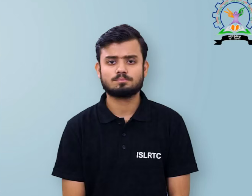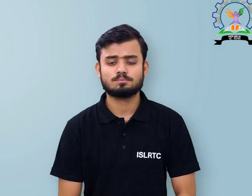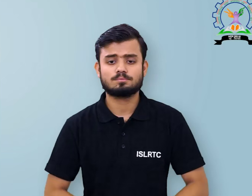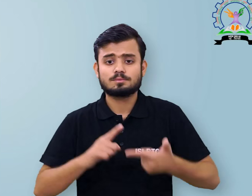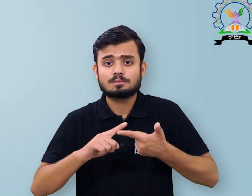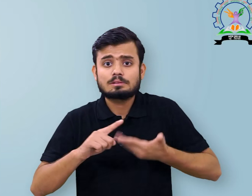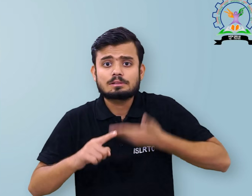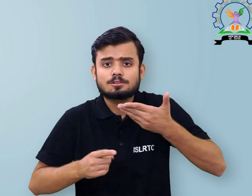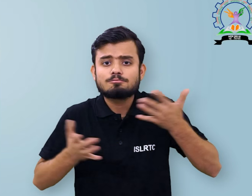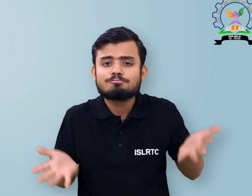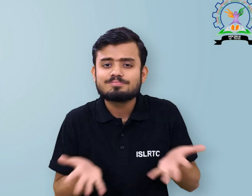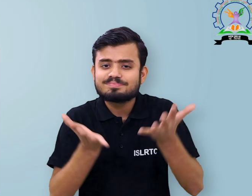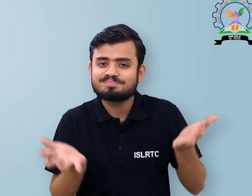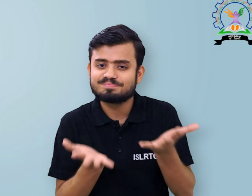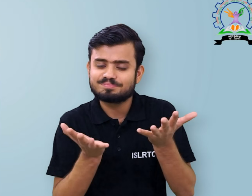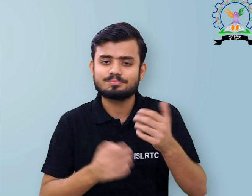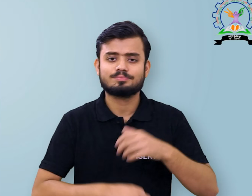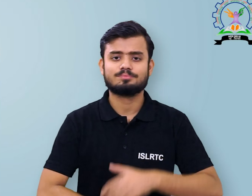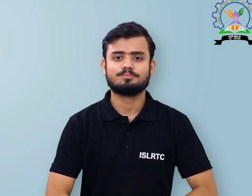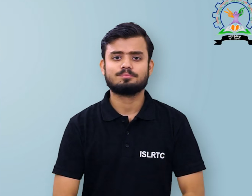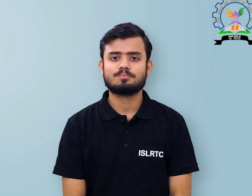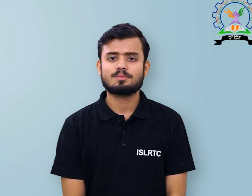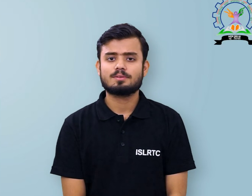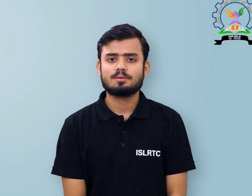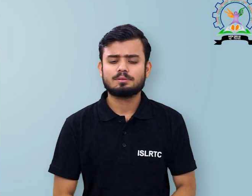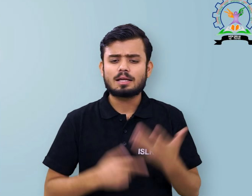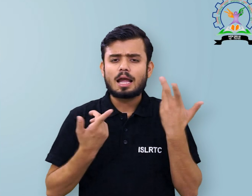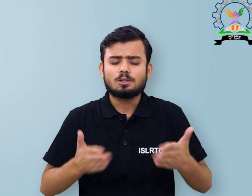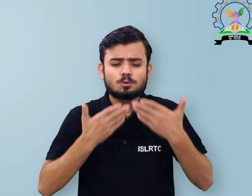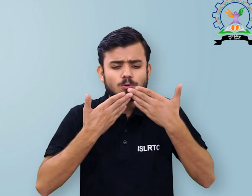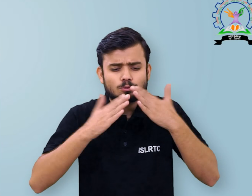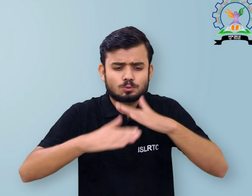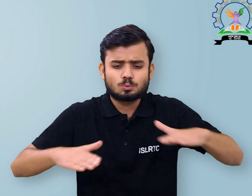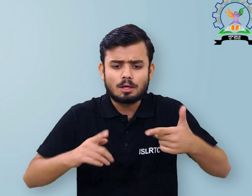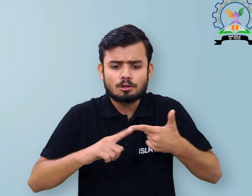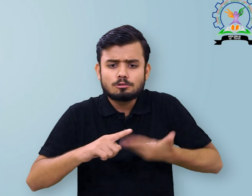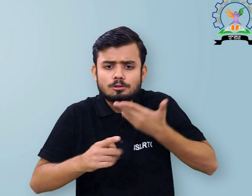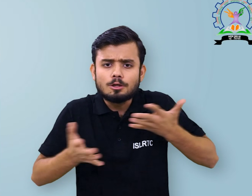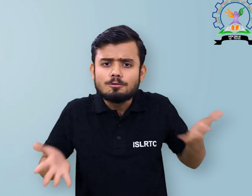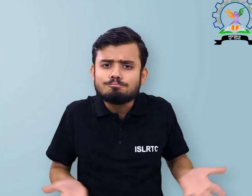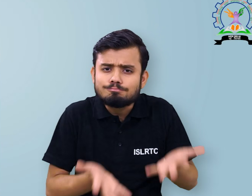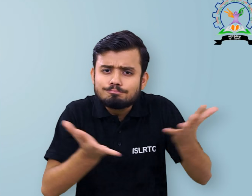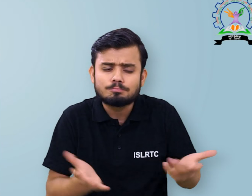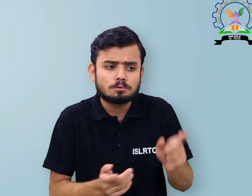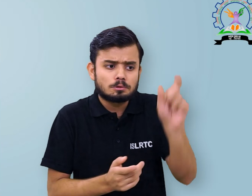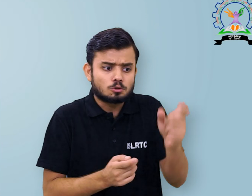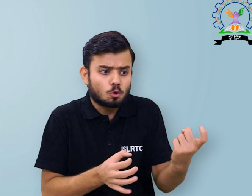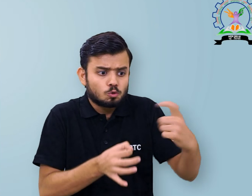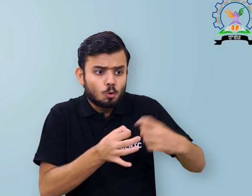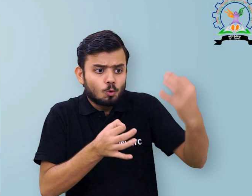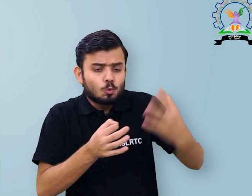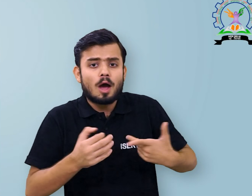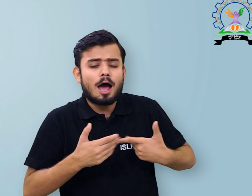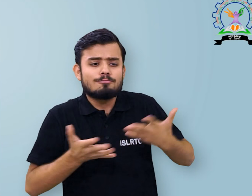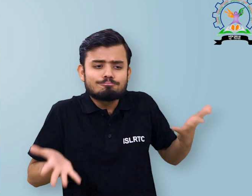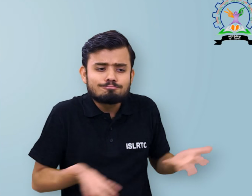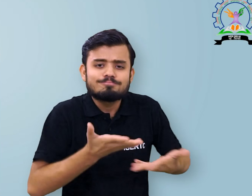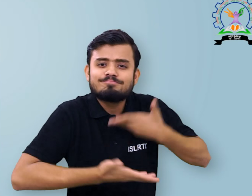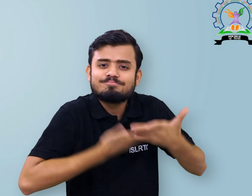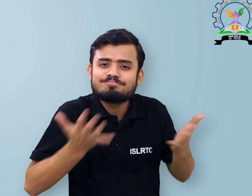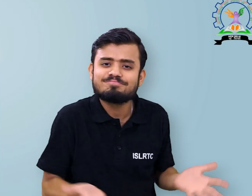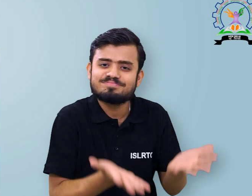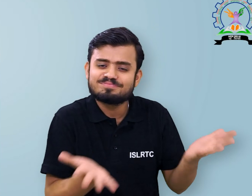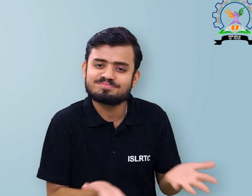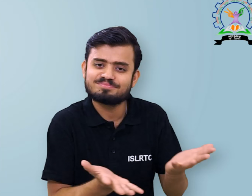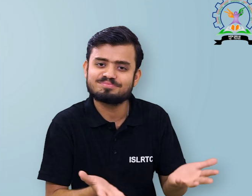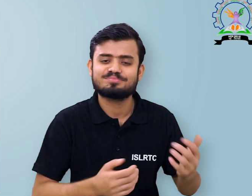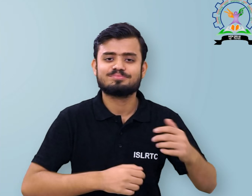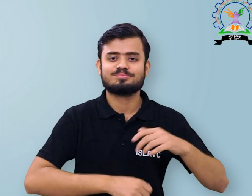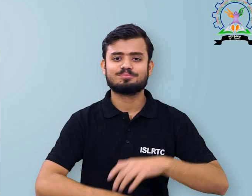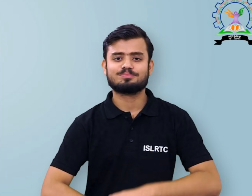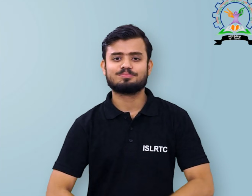Facilitate To make an action or process easier.